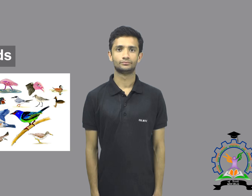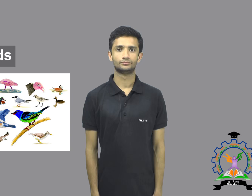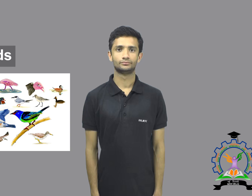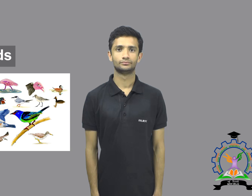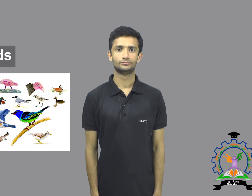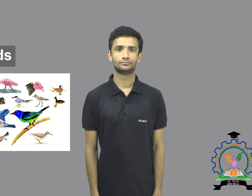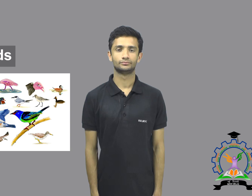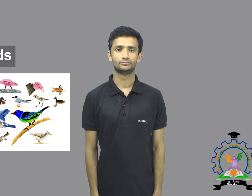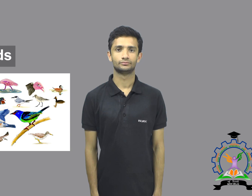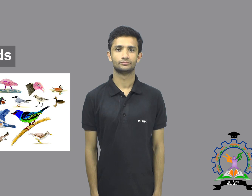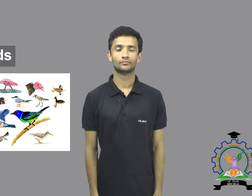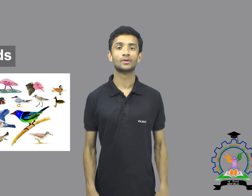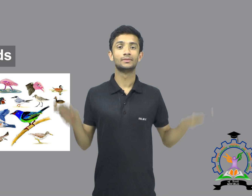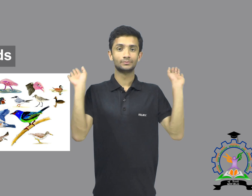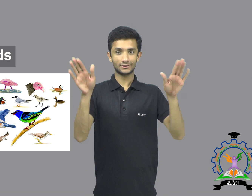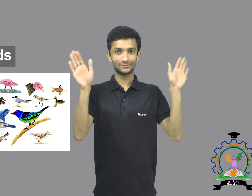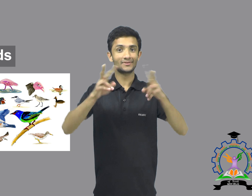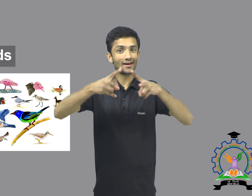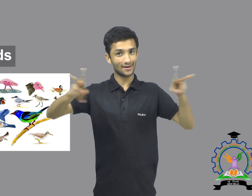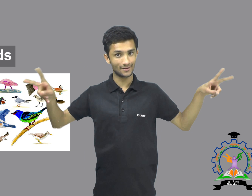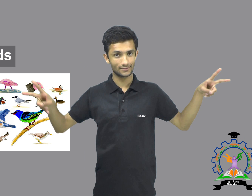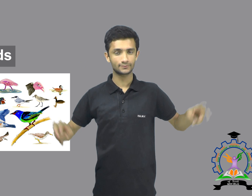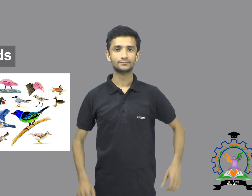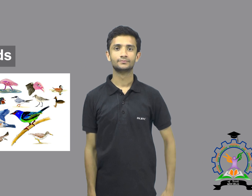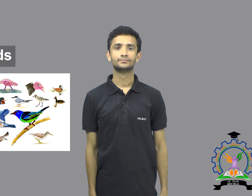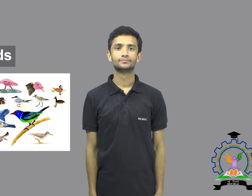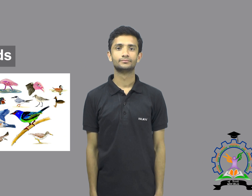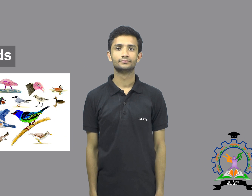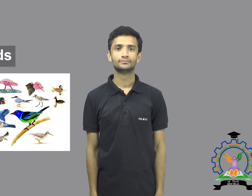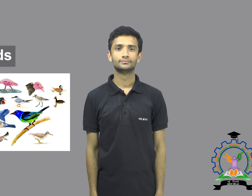Birds